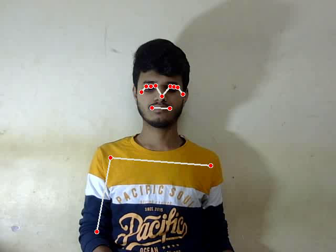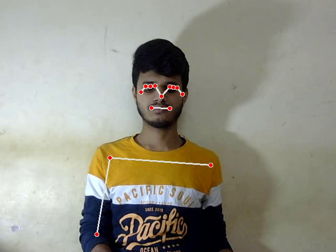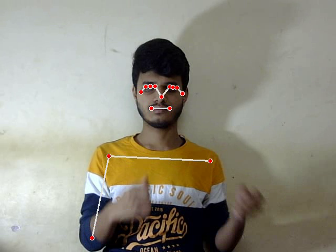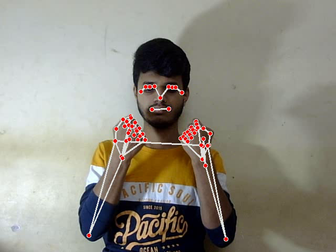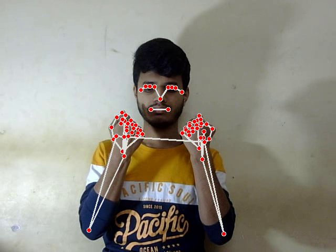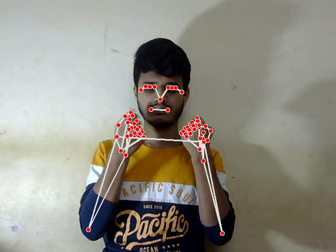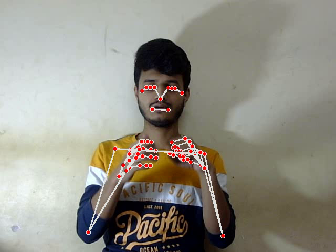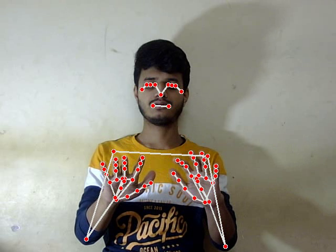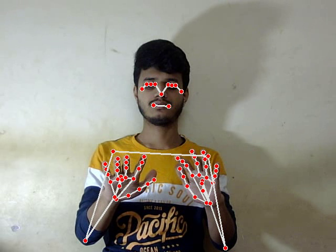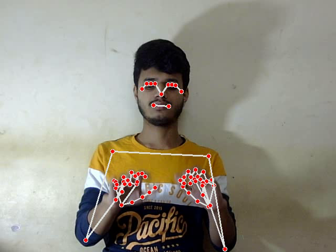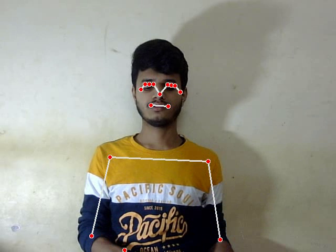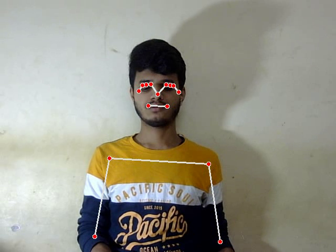finish